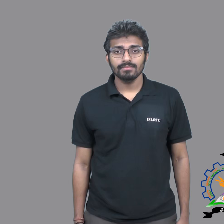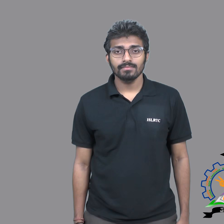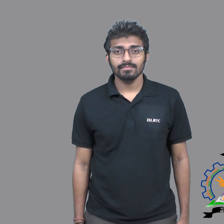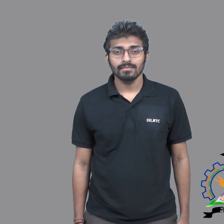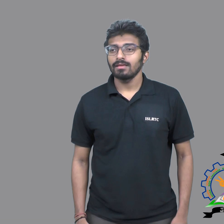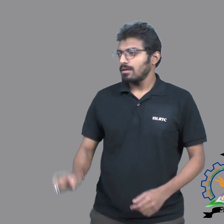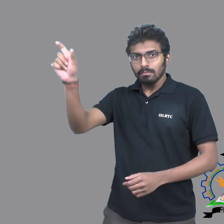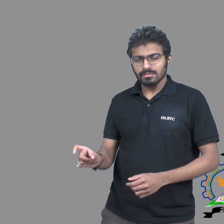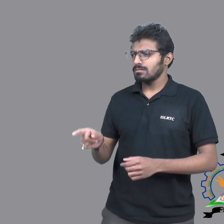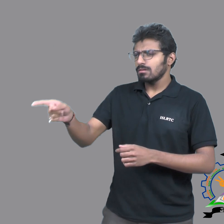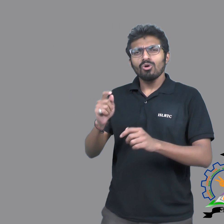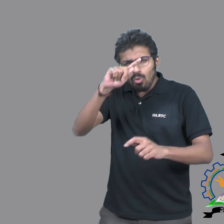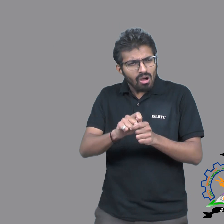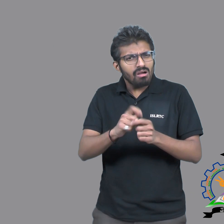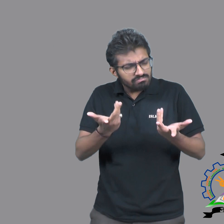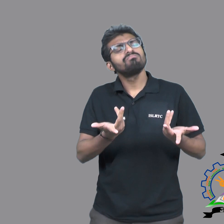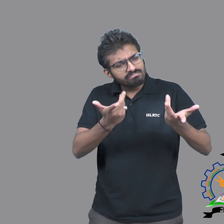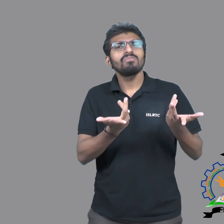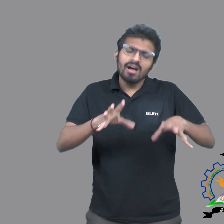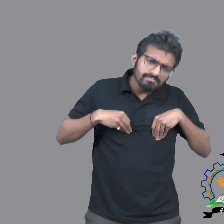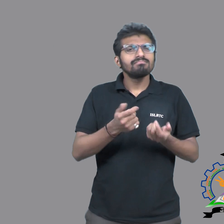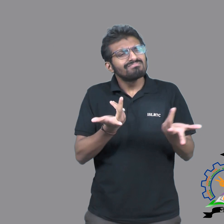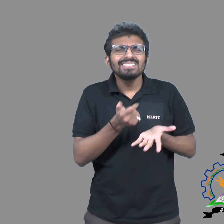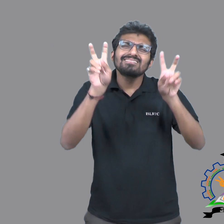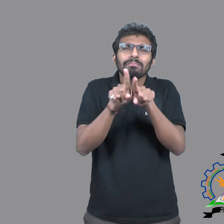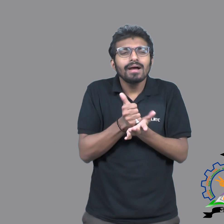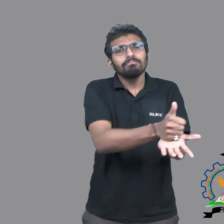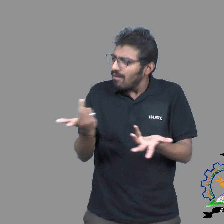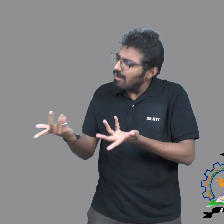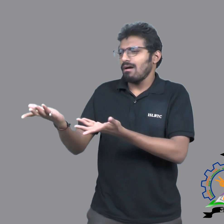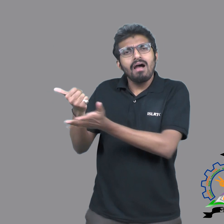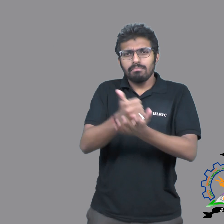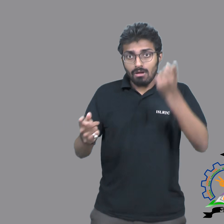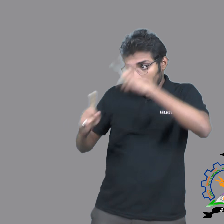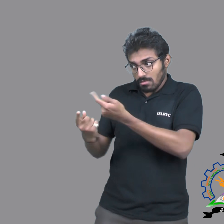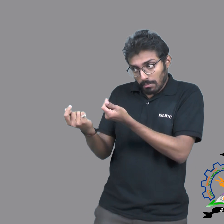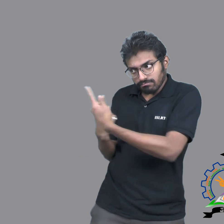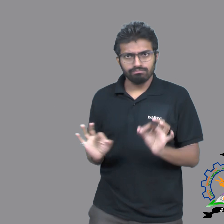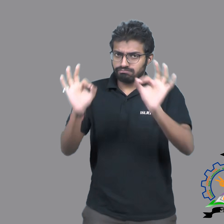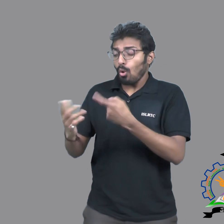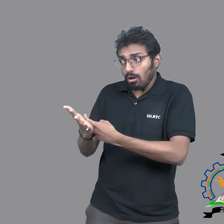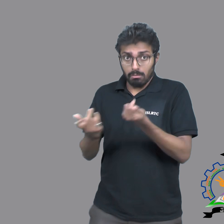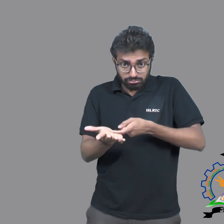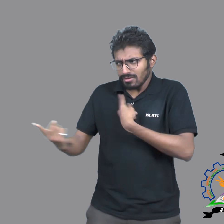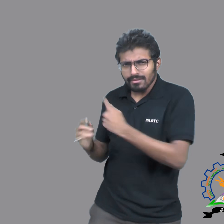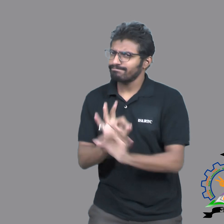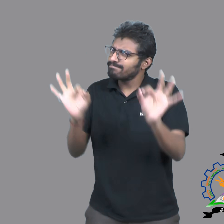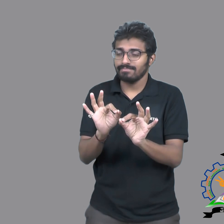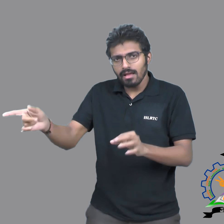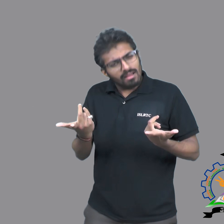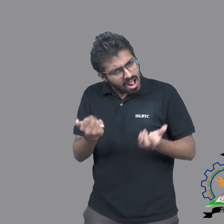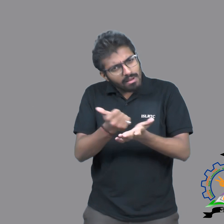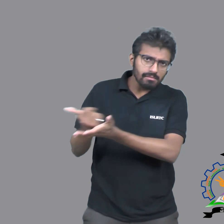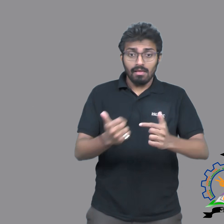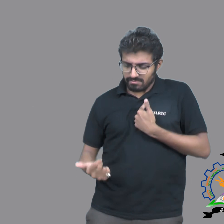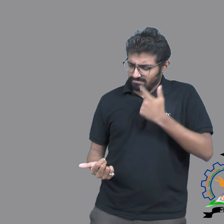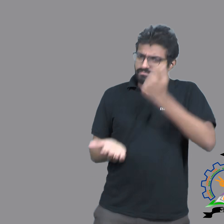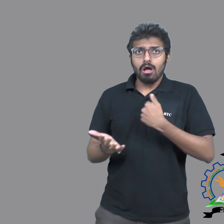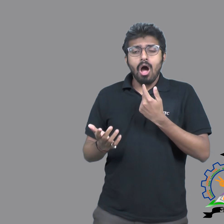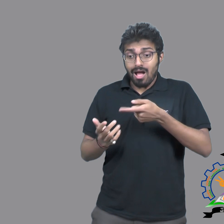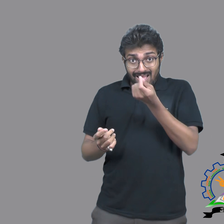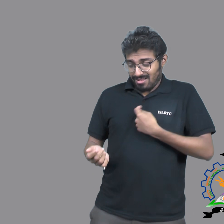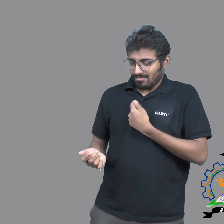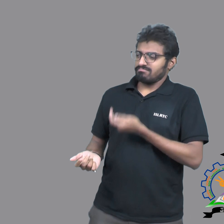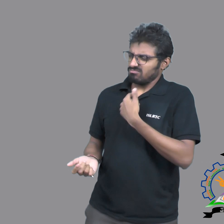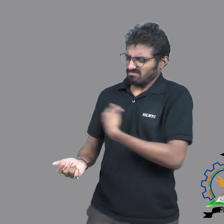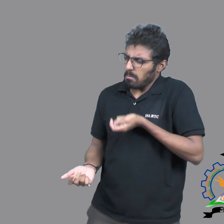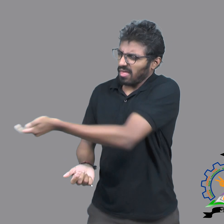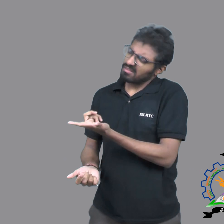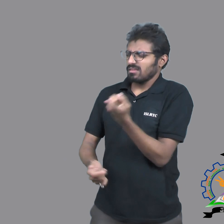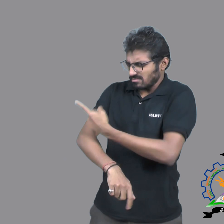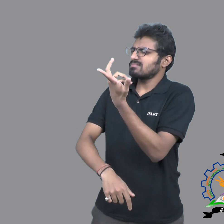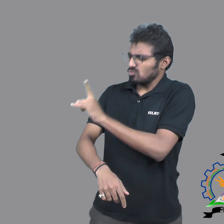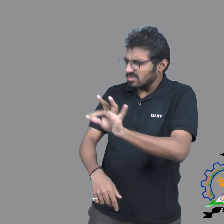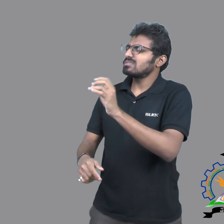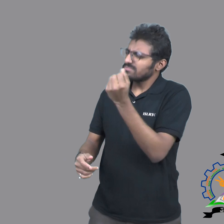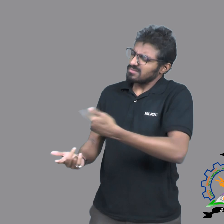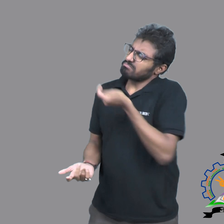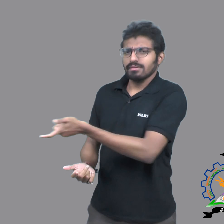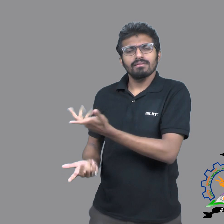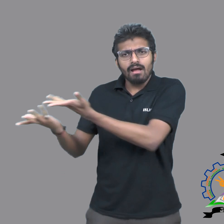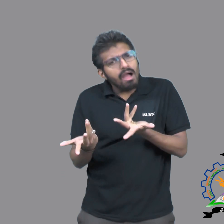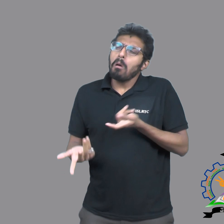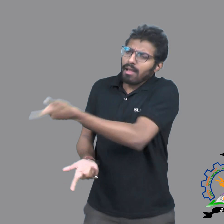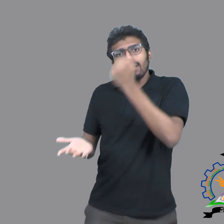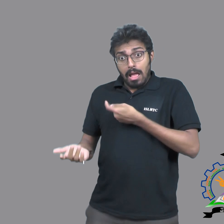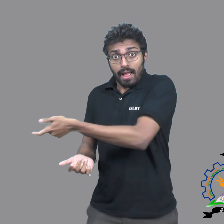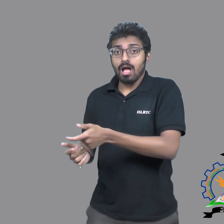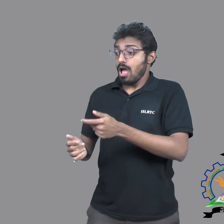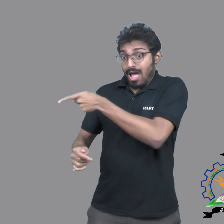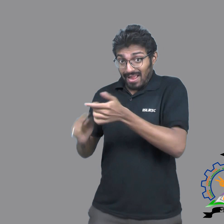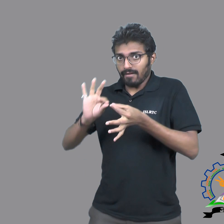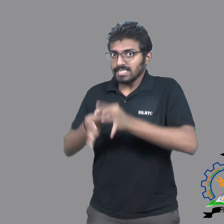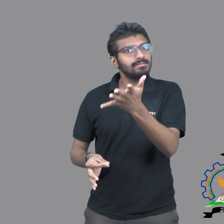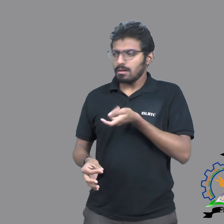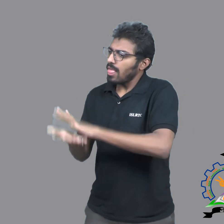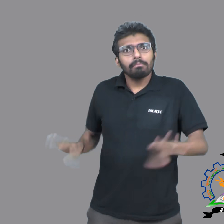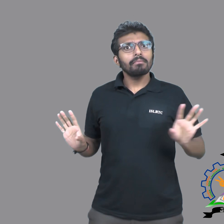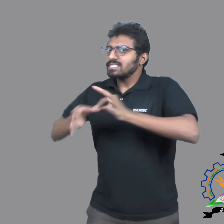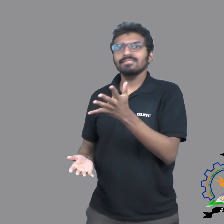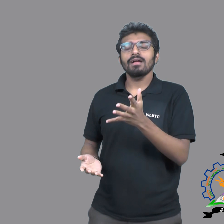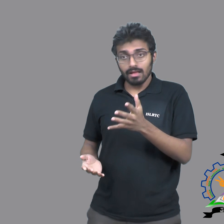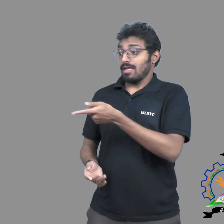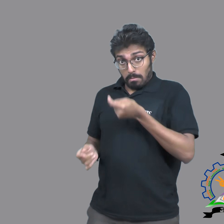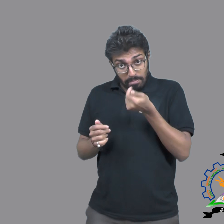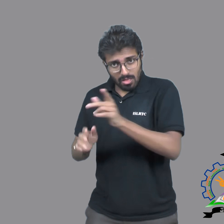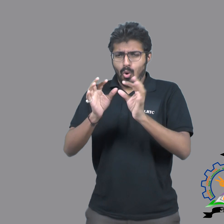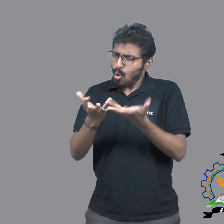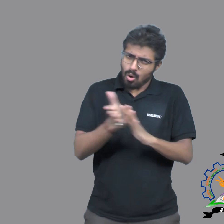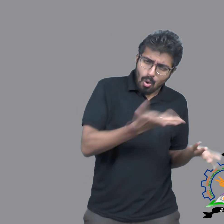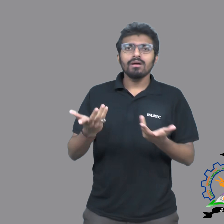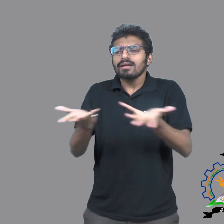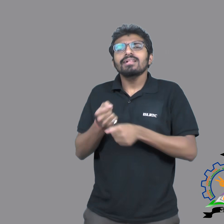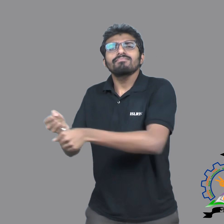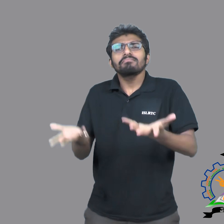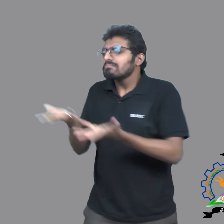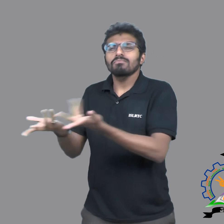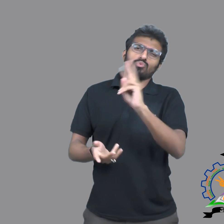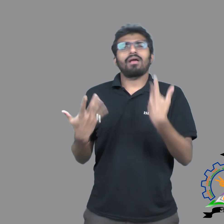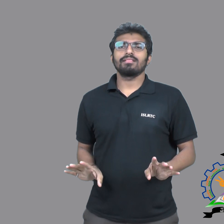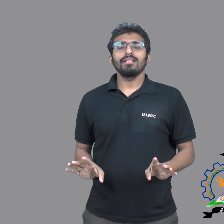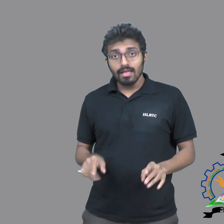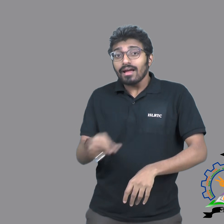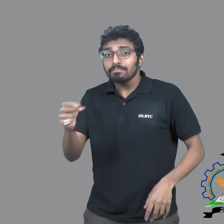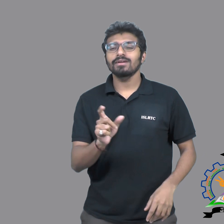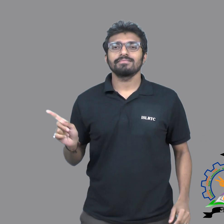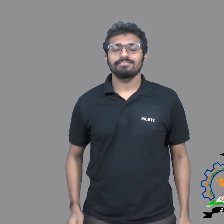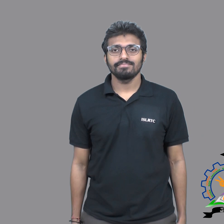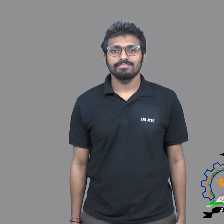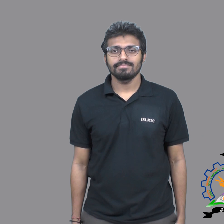Honorarium